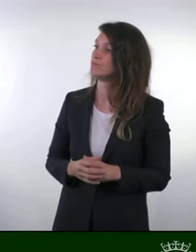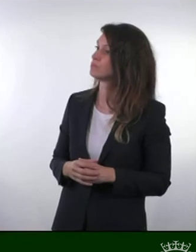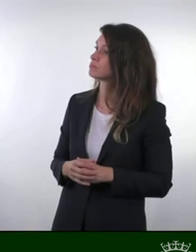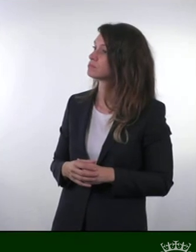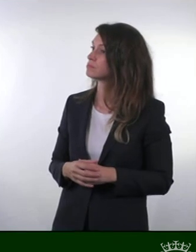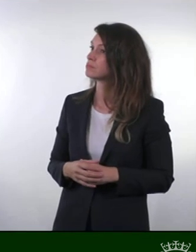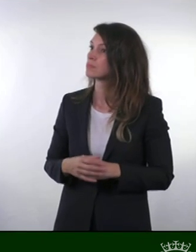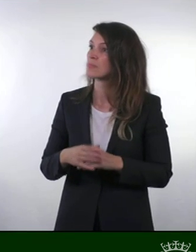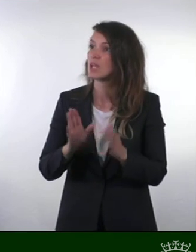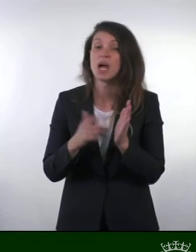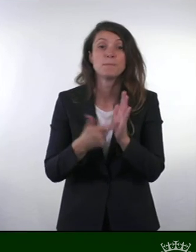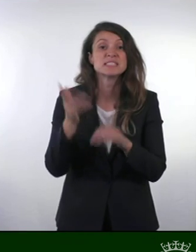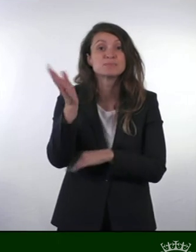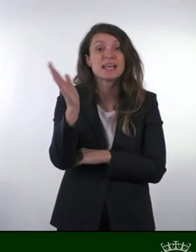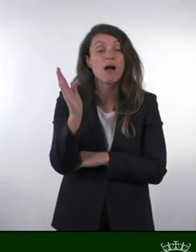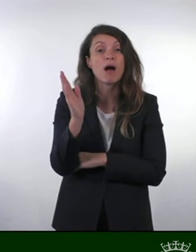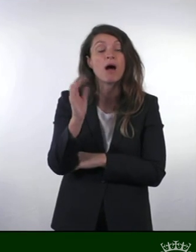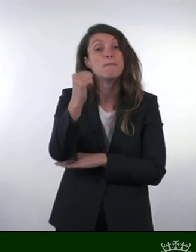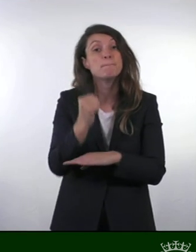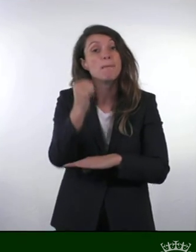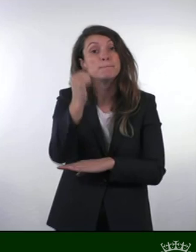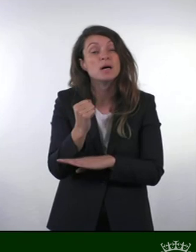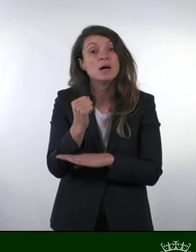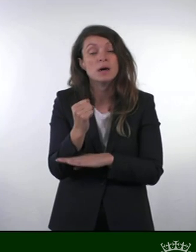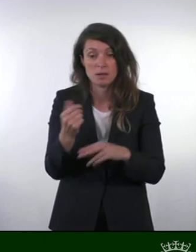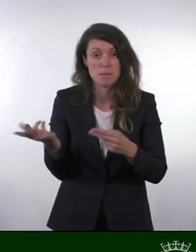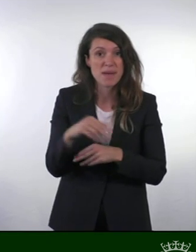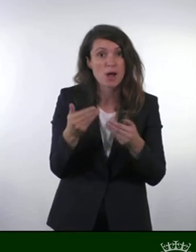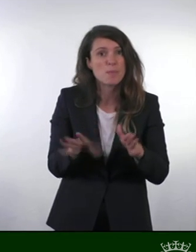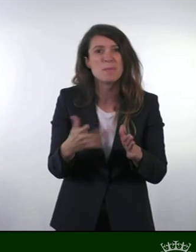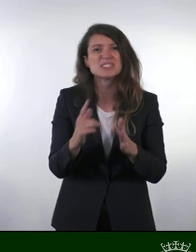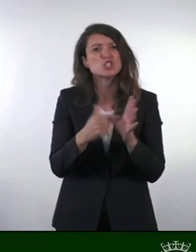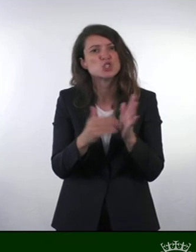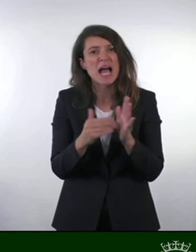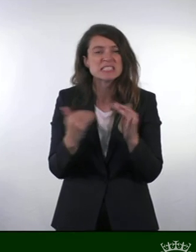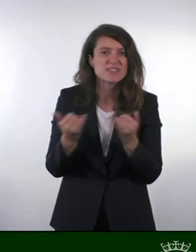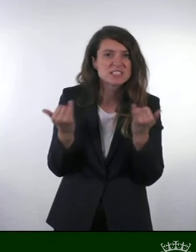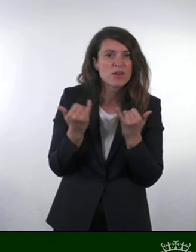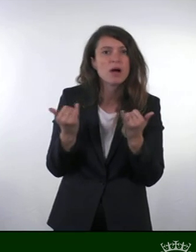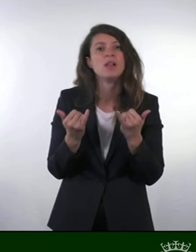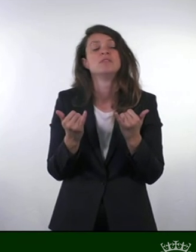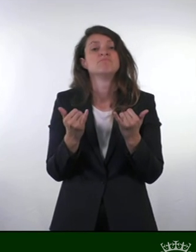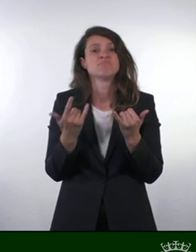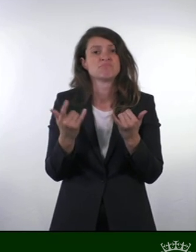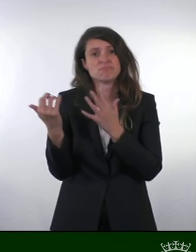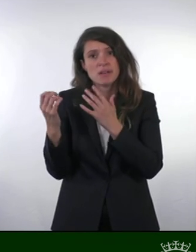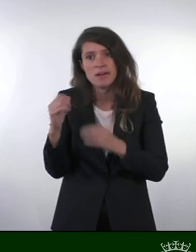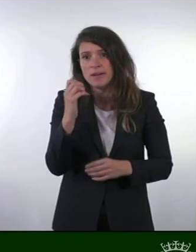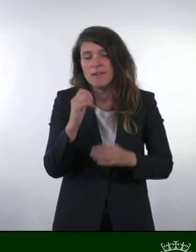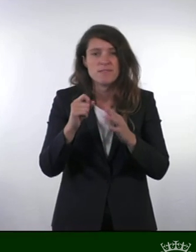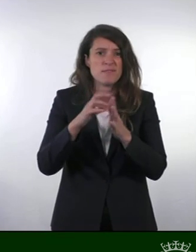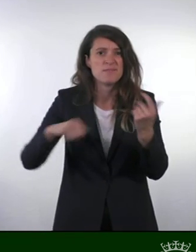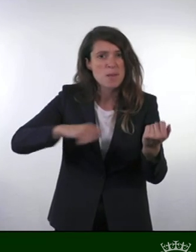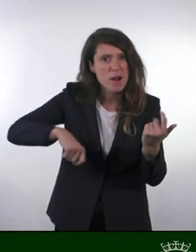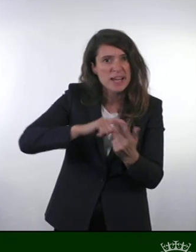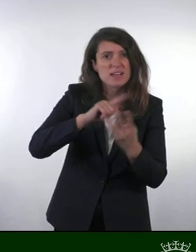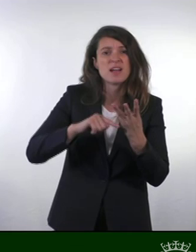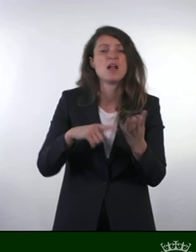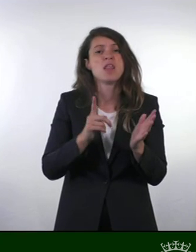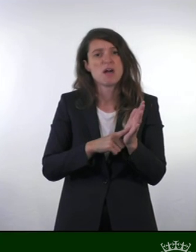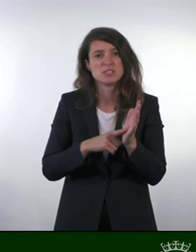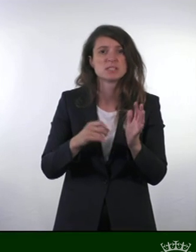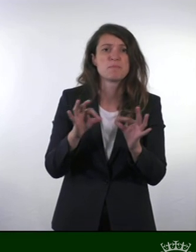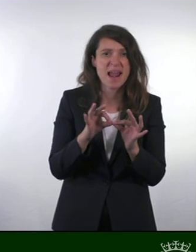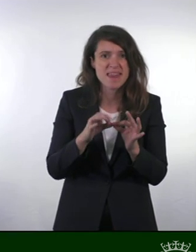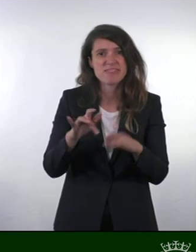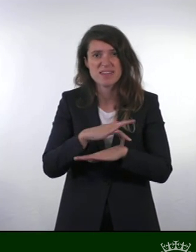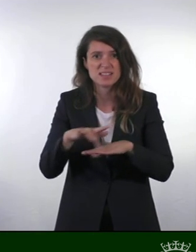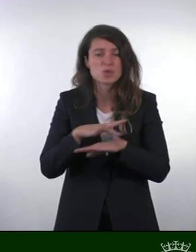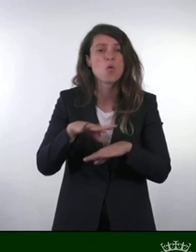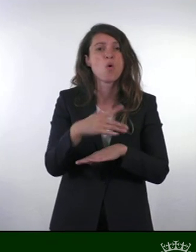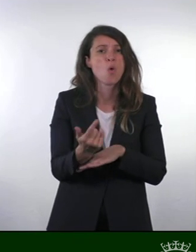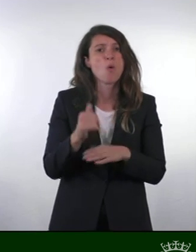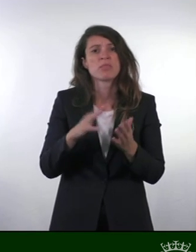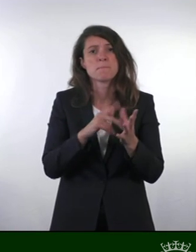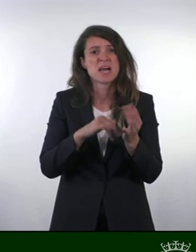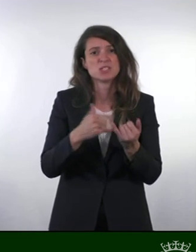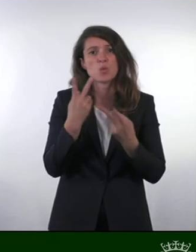The pubs are reopening, but we still will not be able to go to the Marsden jazz festival, the Slaithwaite Philharmonic, the Holmfirth Picturedrome, the Lawrence Batley theatre or even a Honley male voice choir concert.